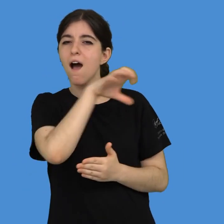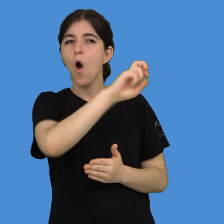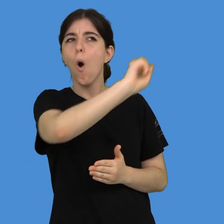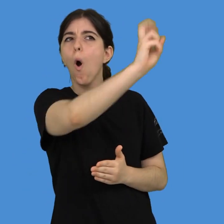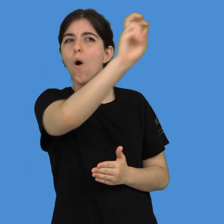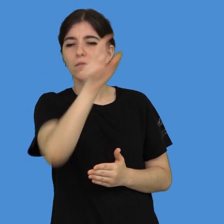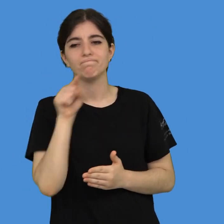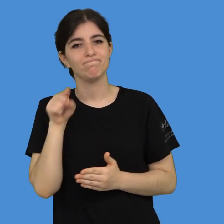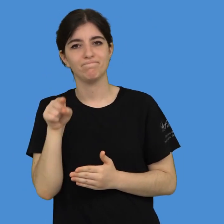otro